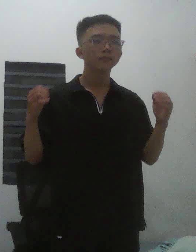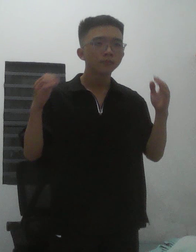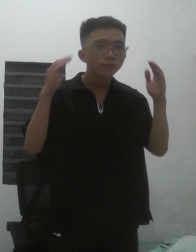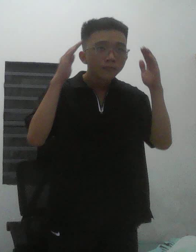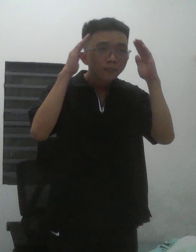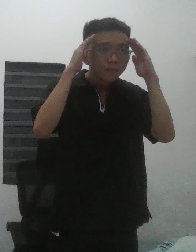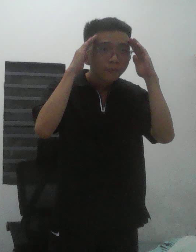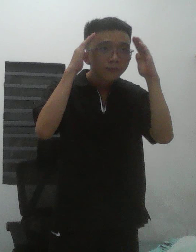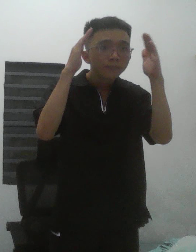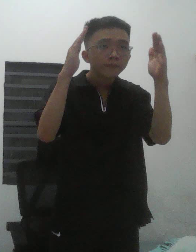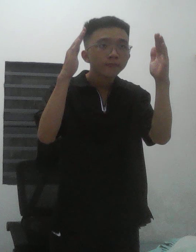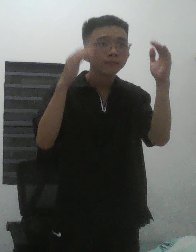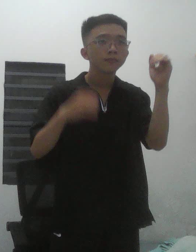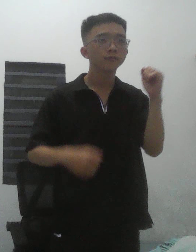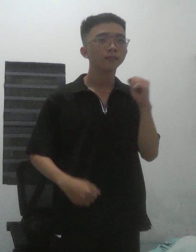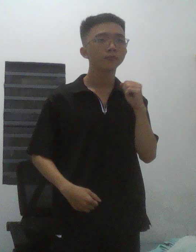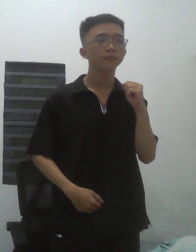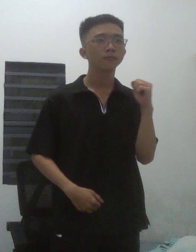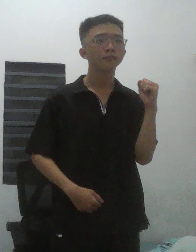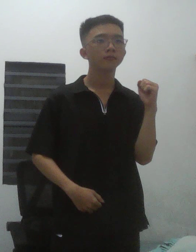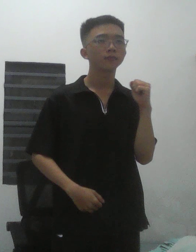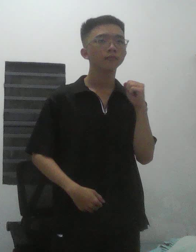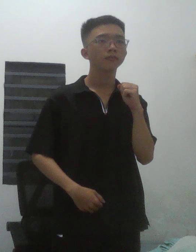khong quan tam